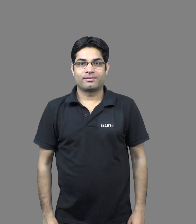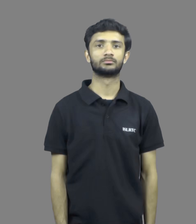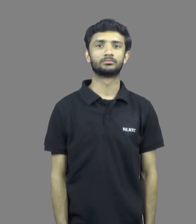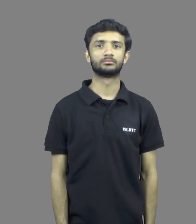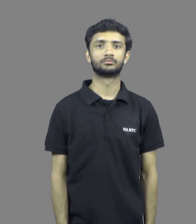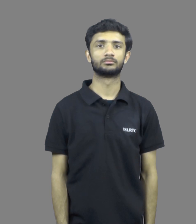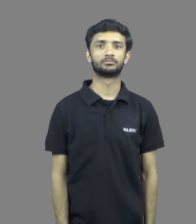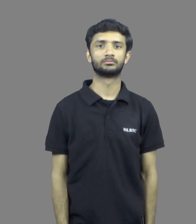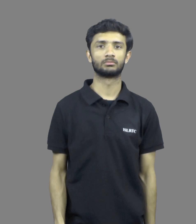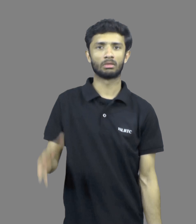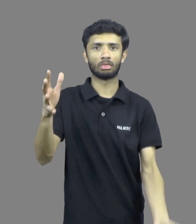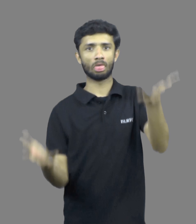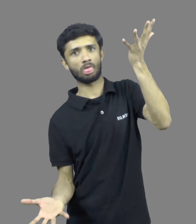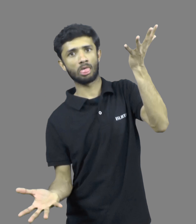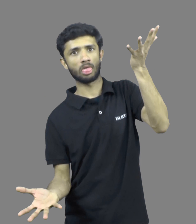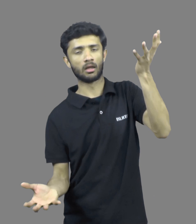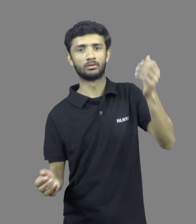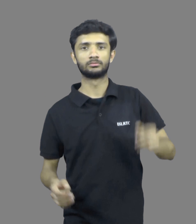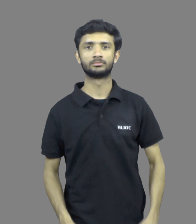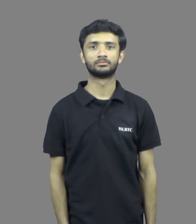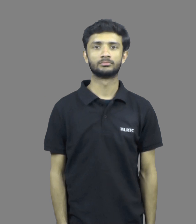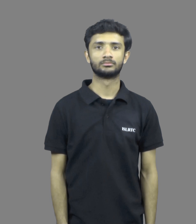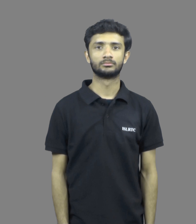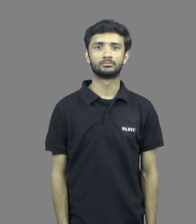Sudden Unexpected Unforeseen